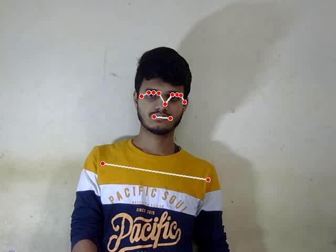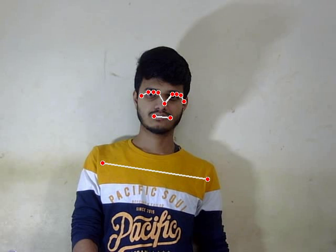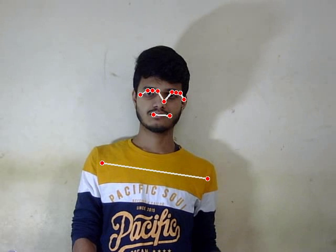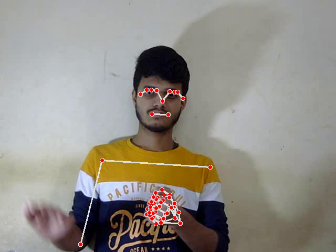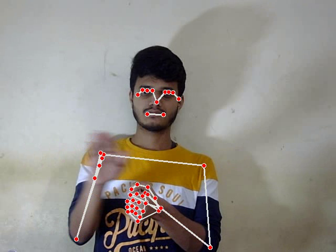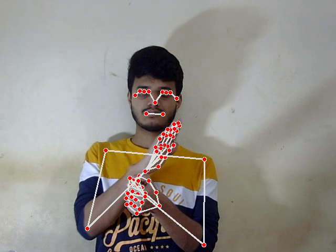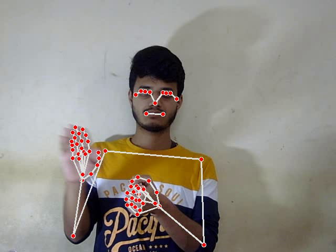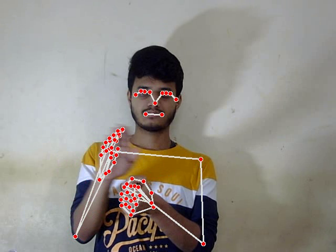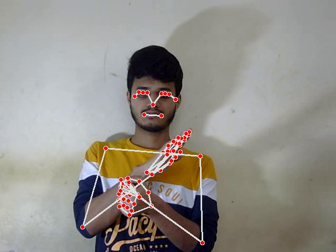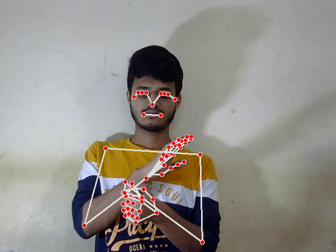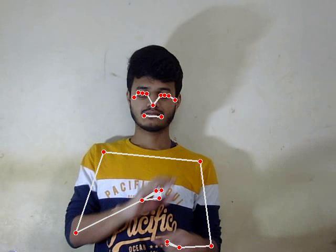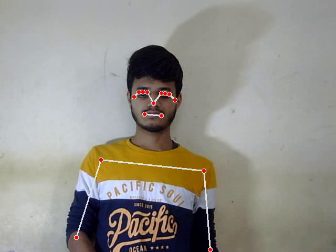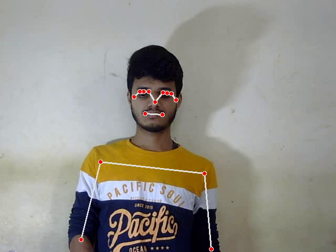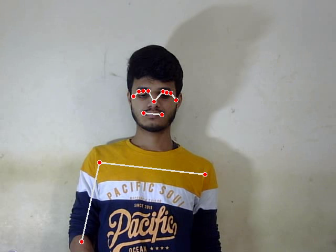busy